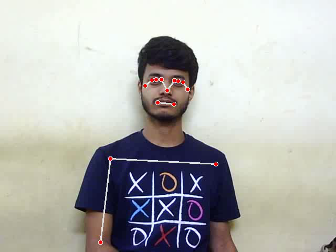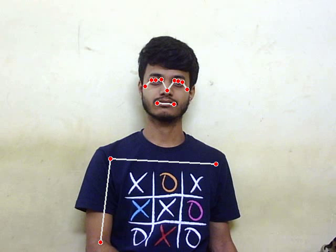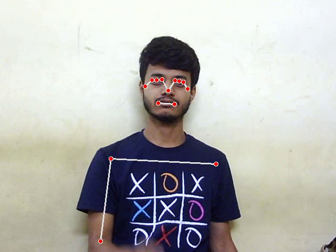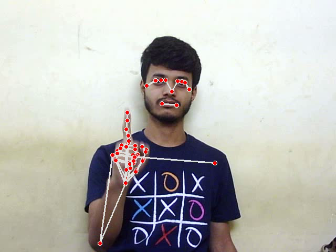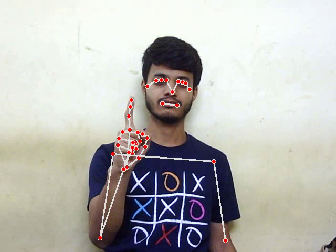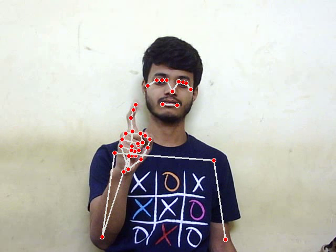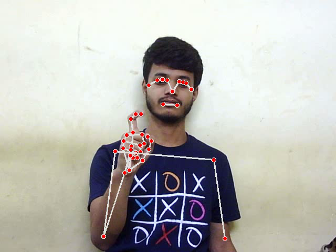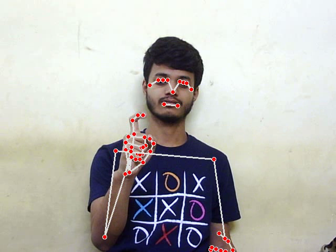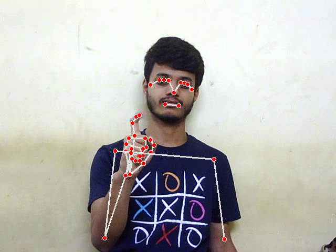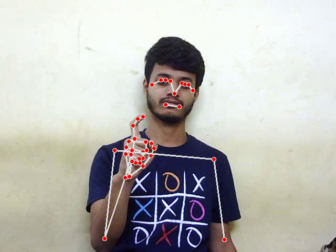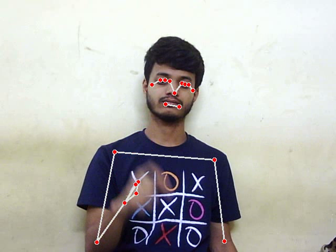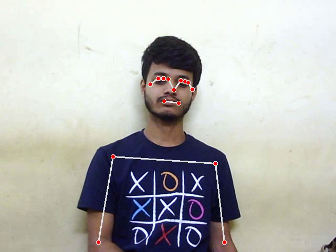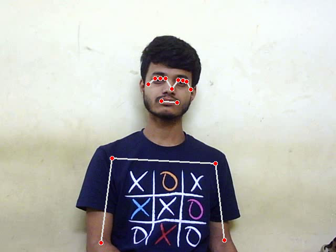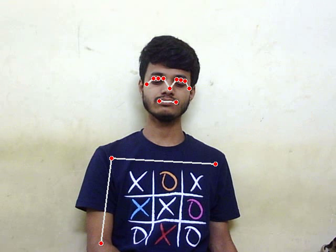question